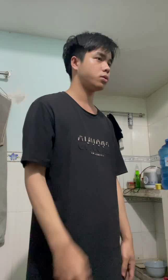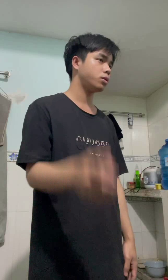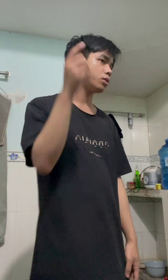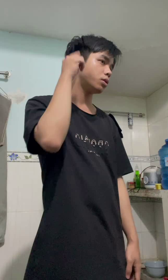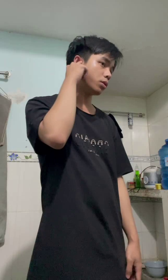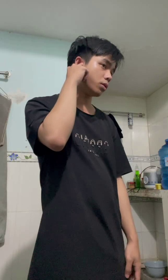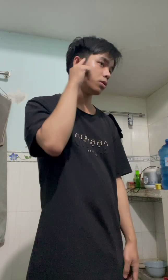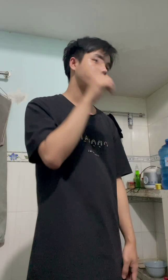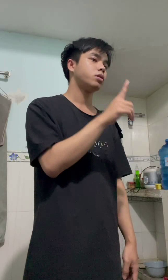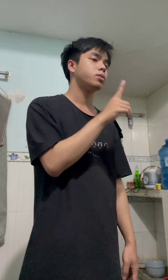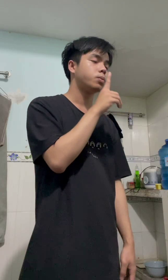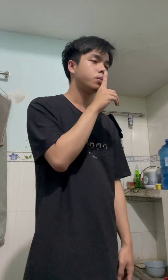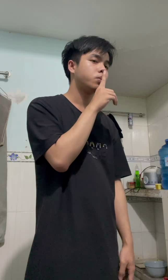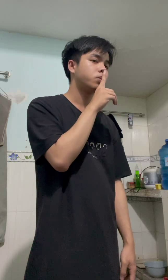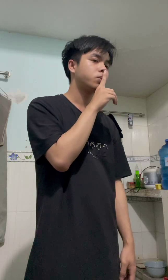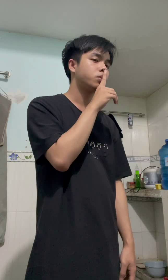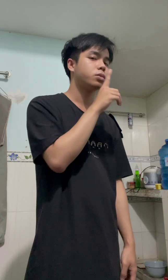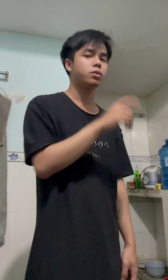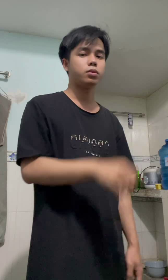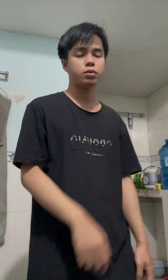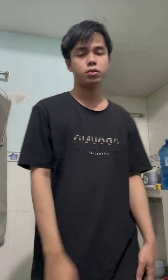diec